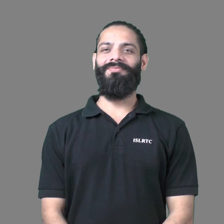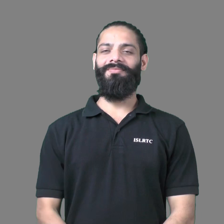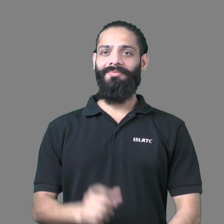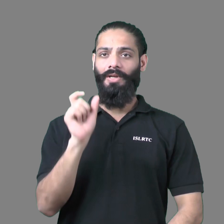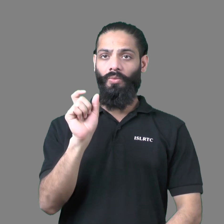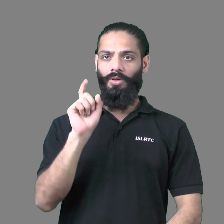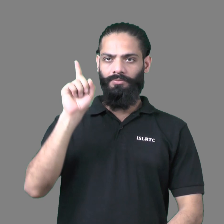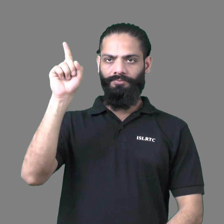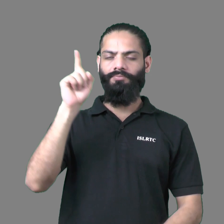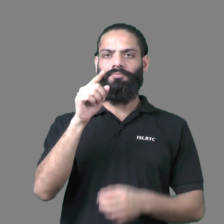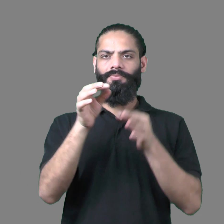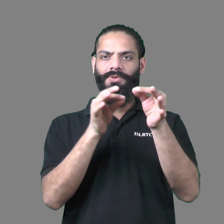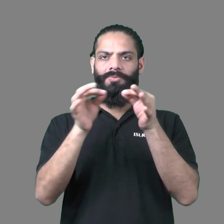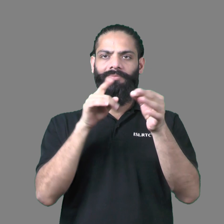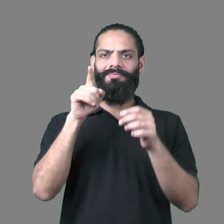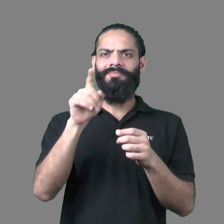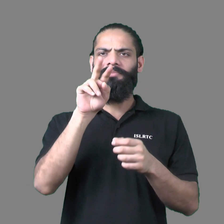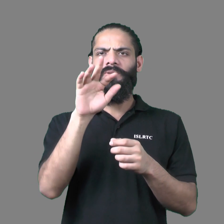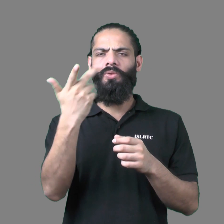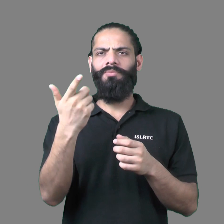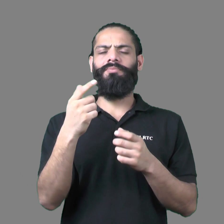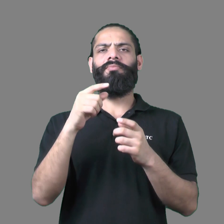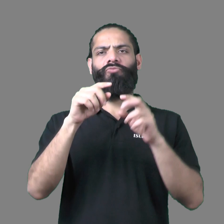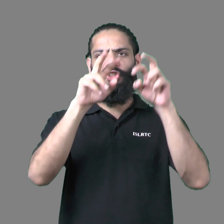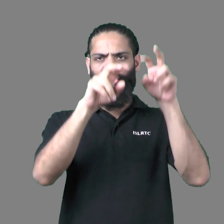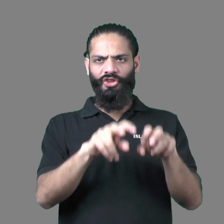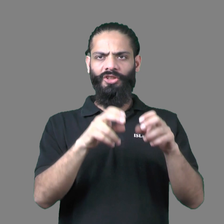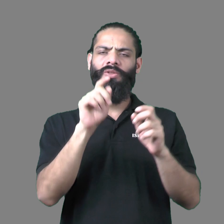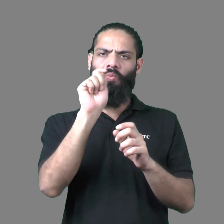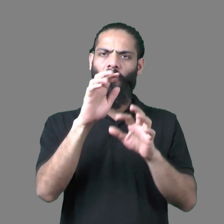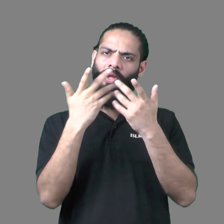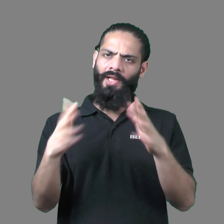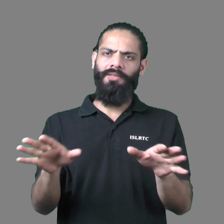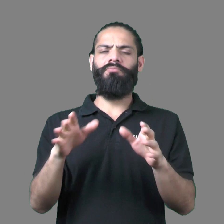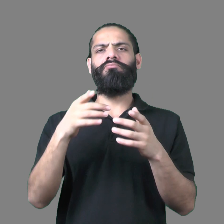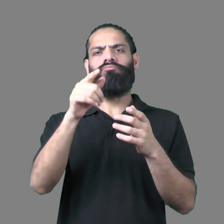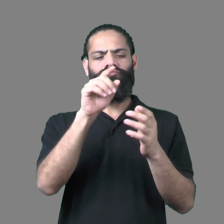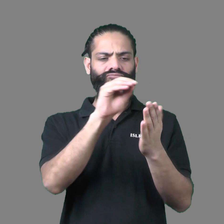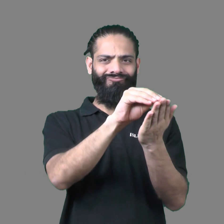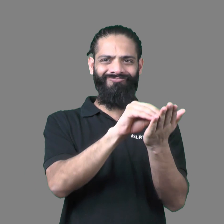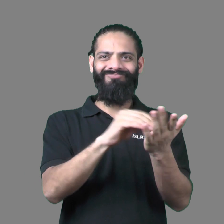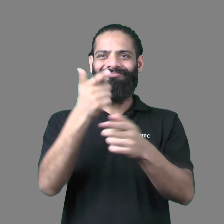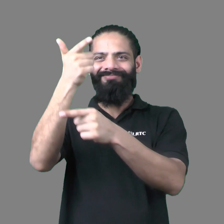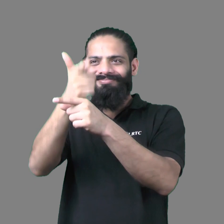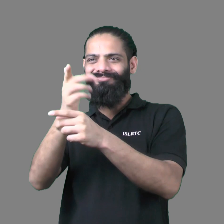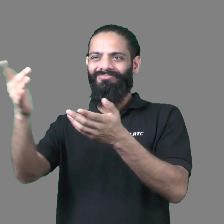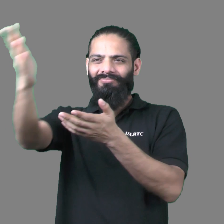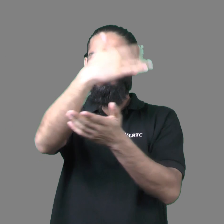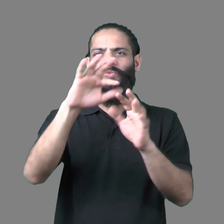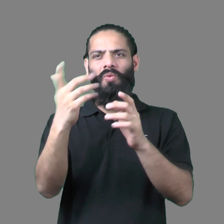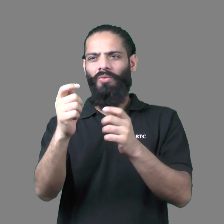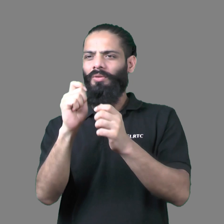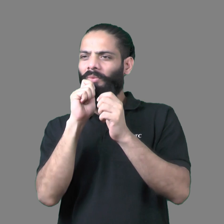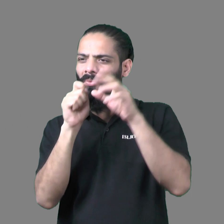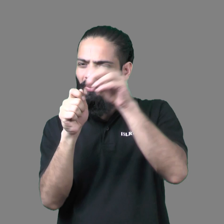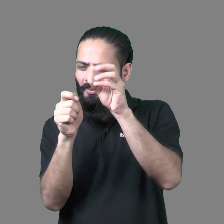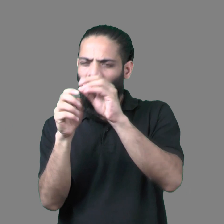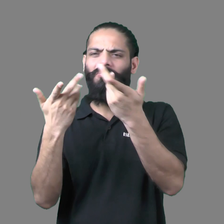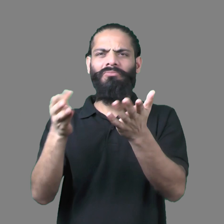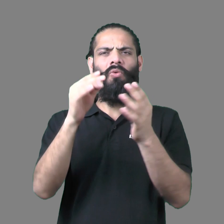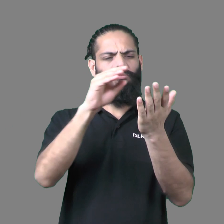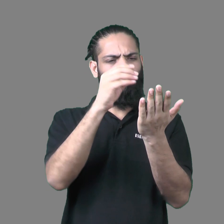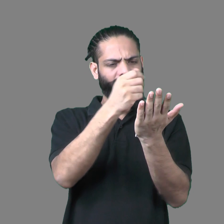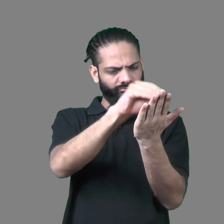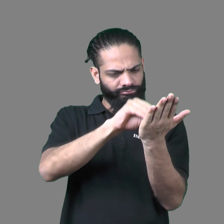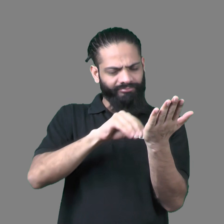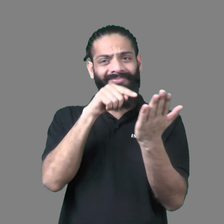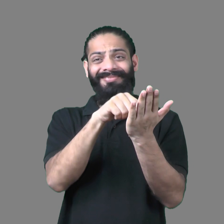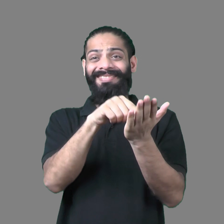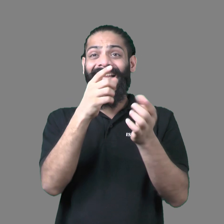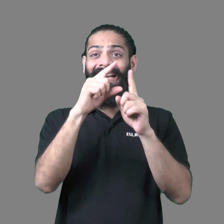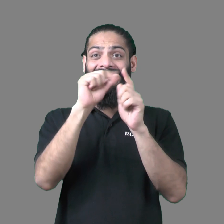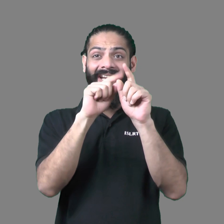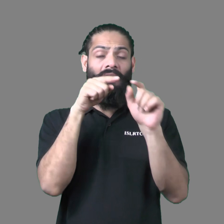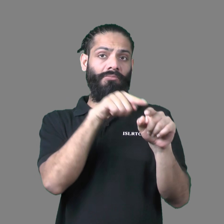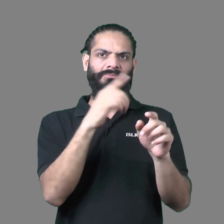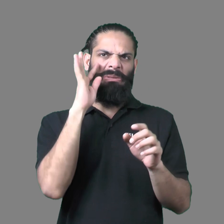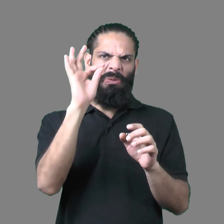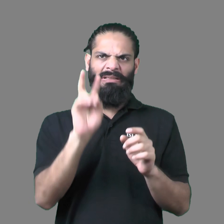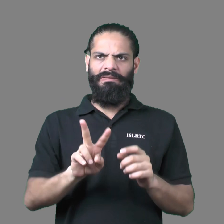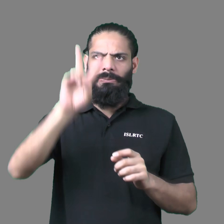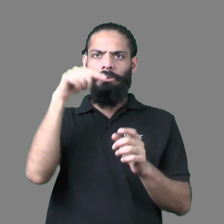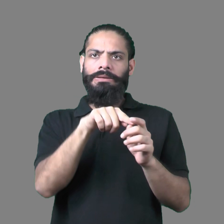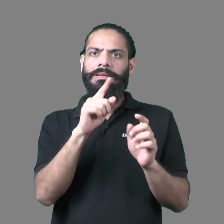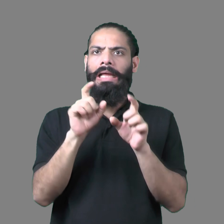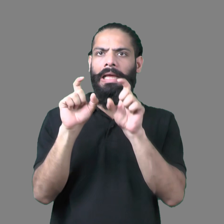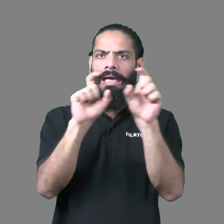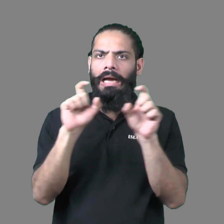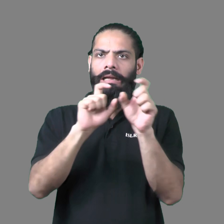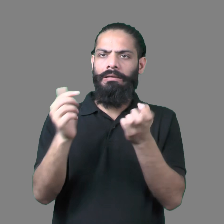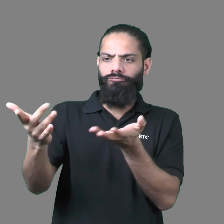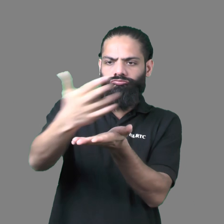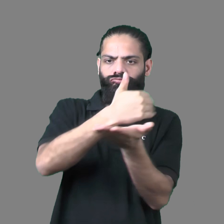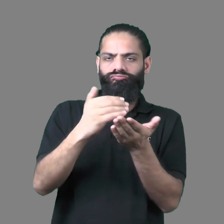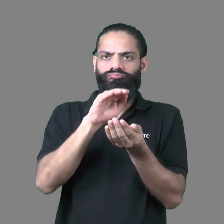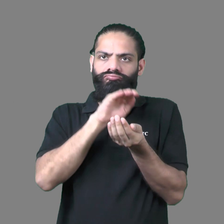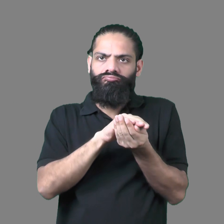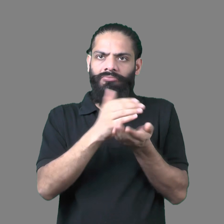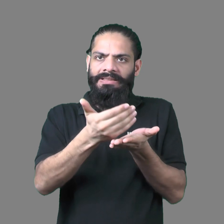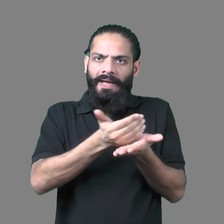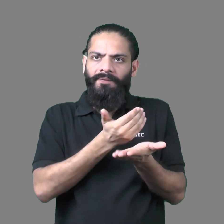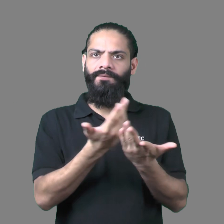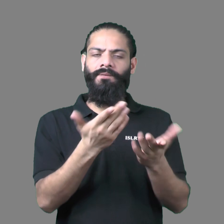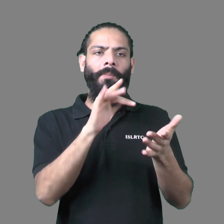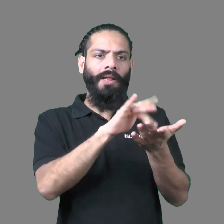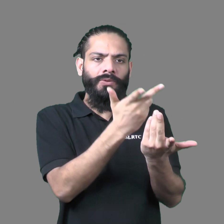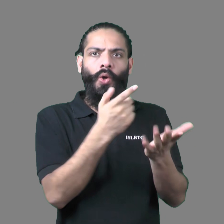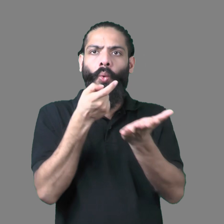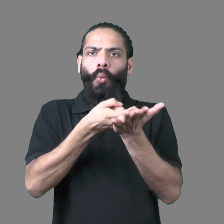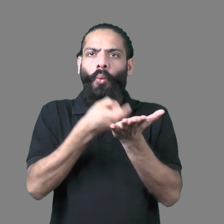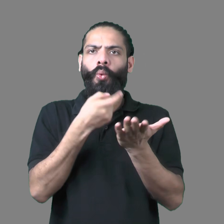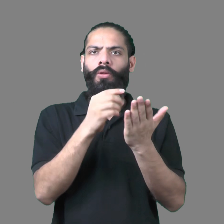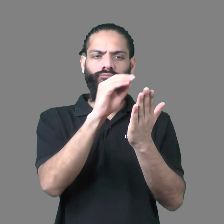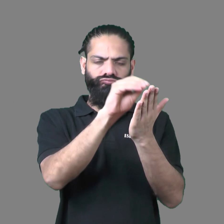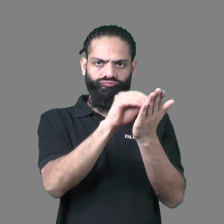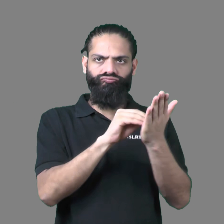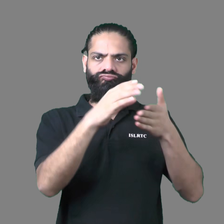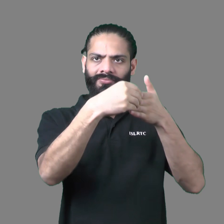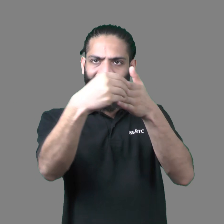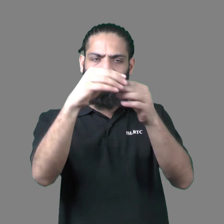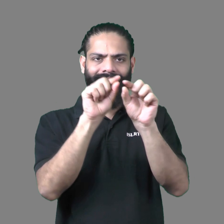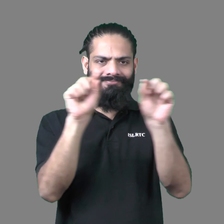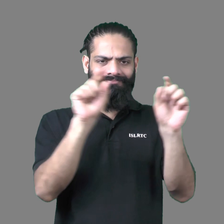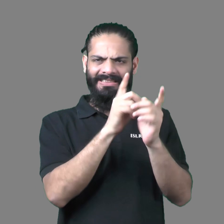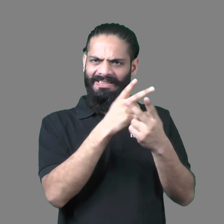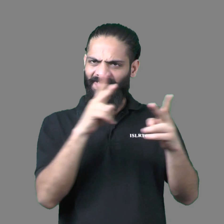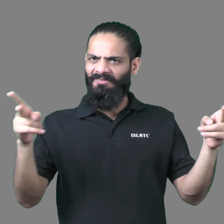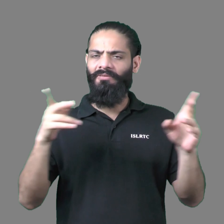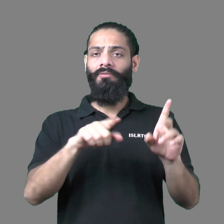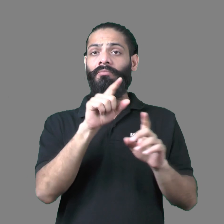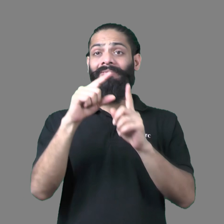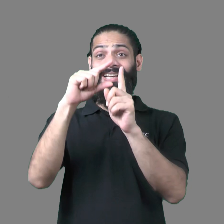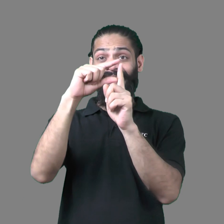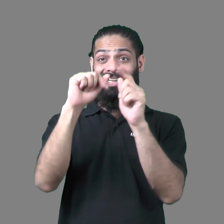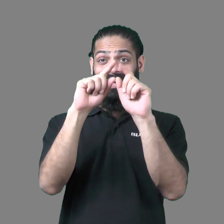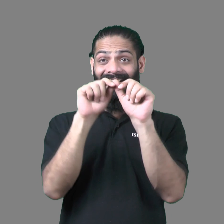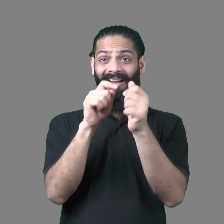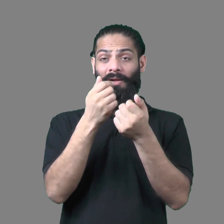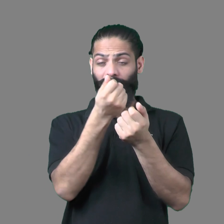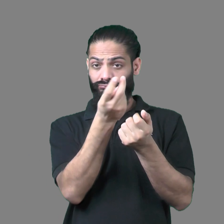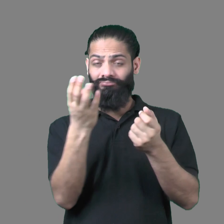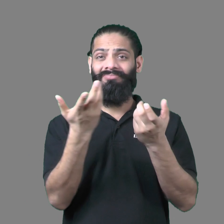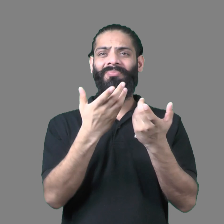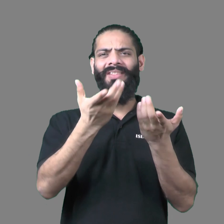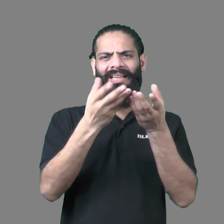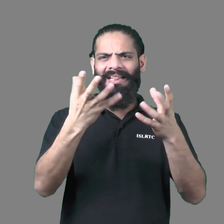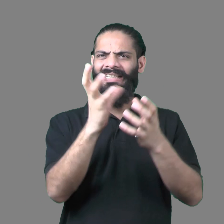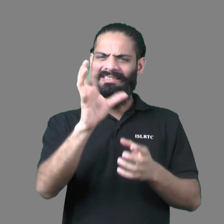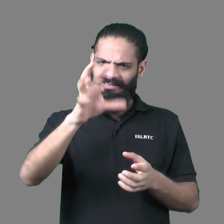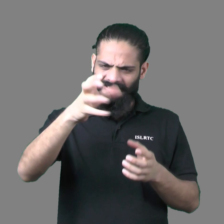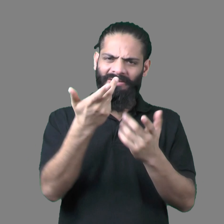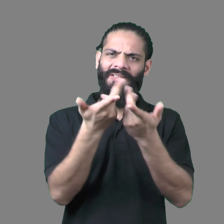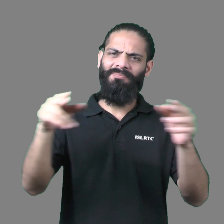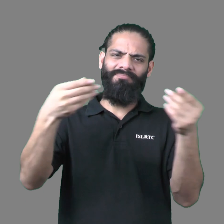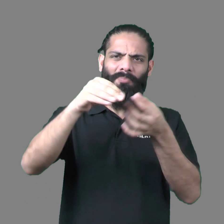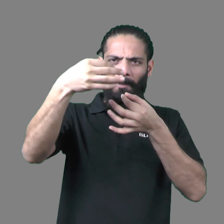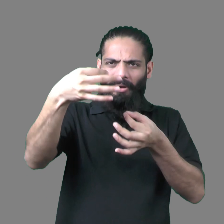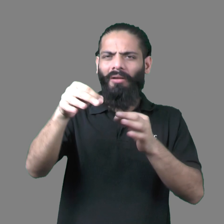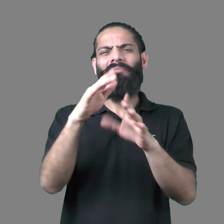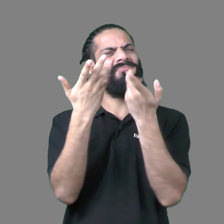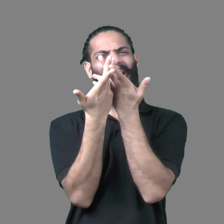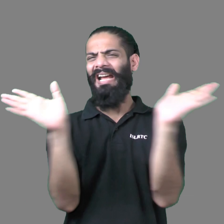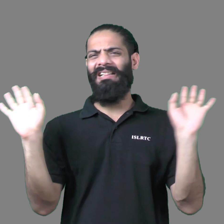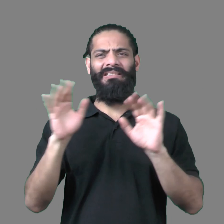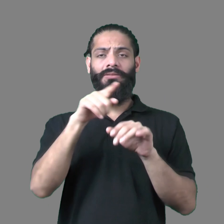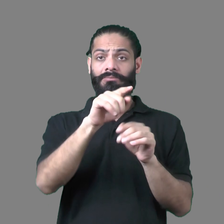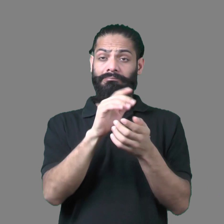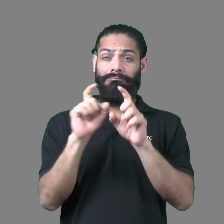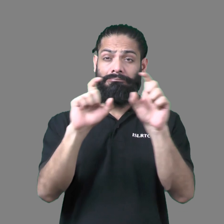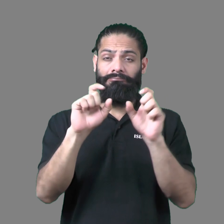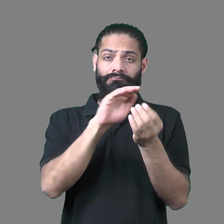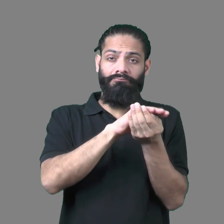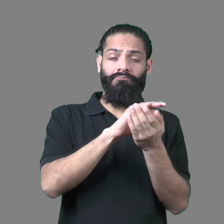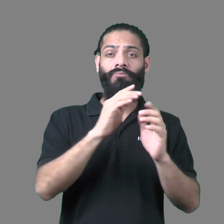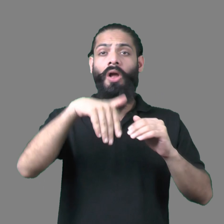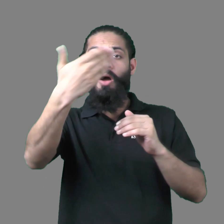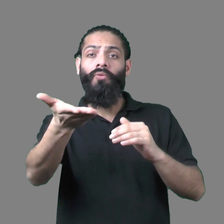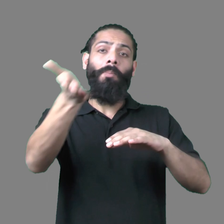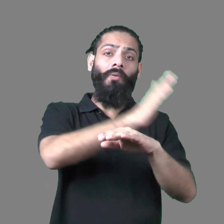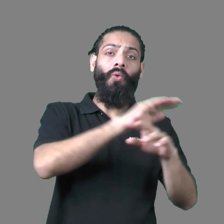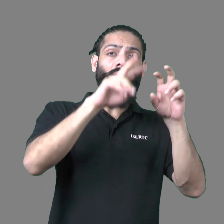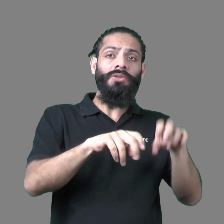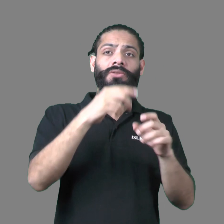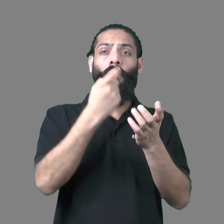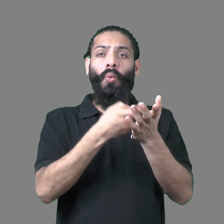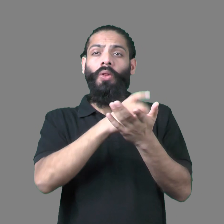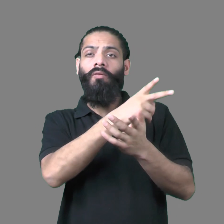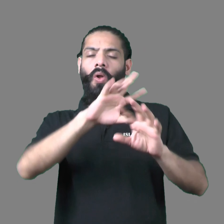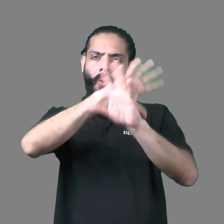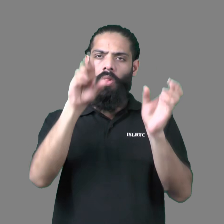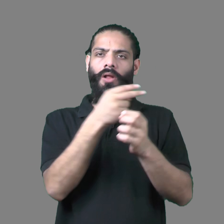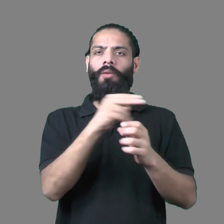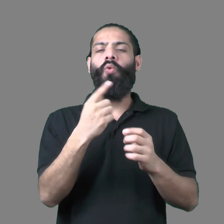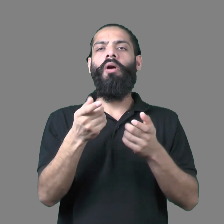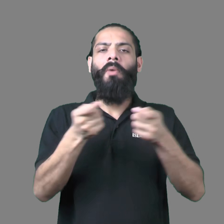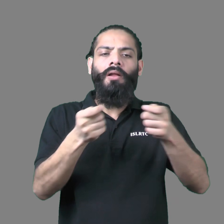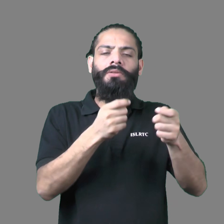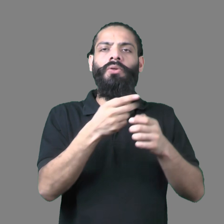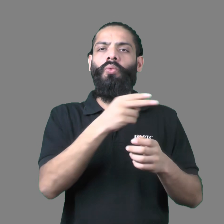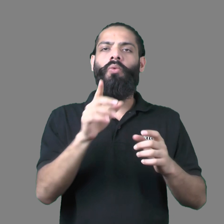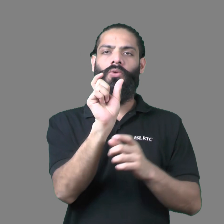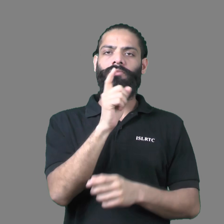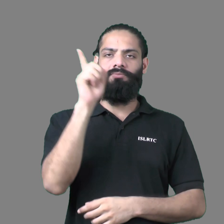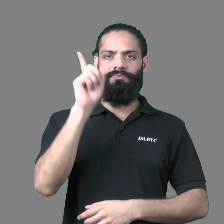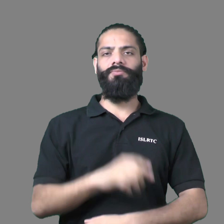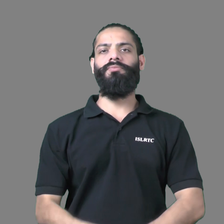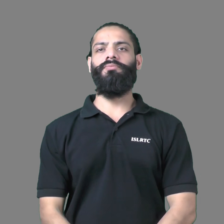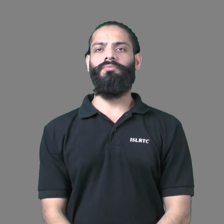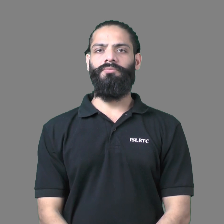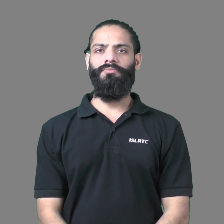Data Handeling